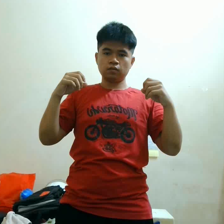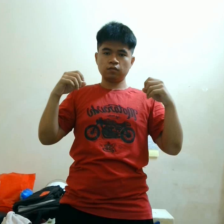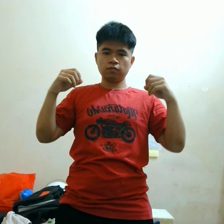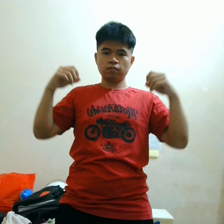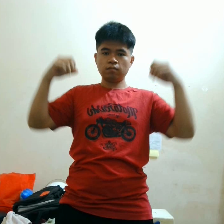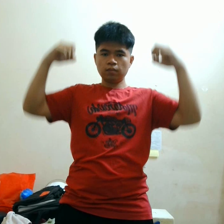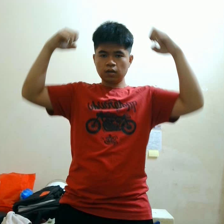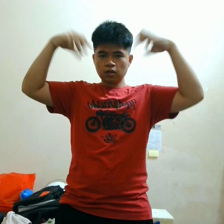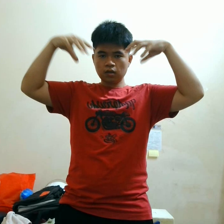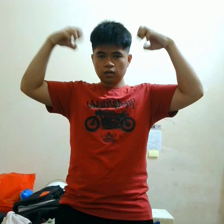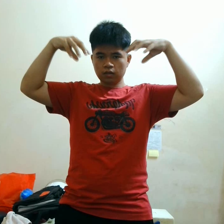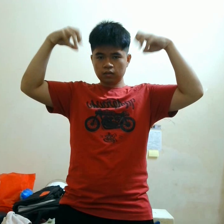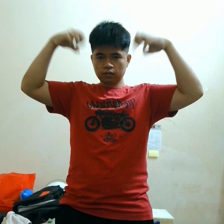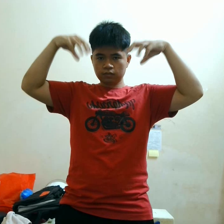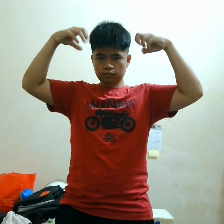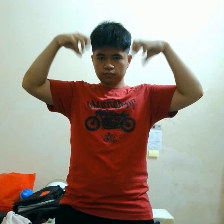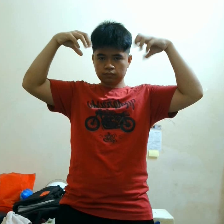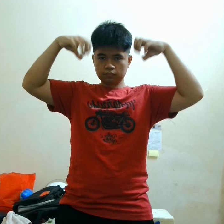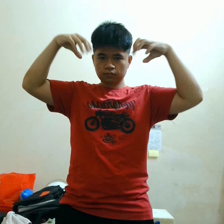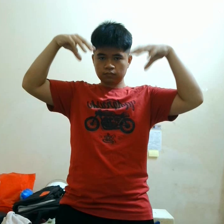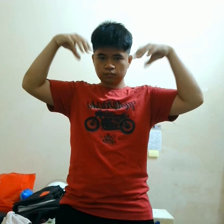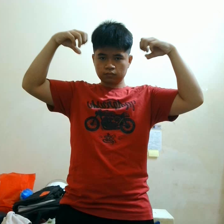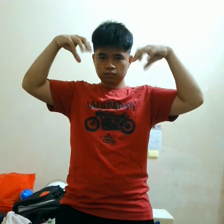mua